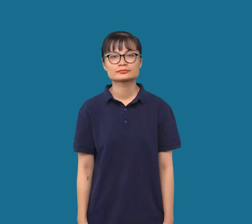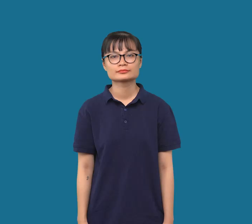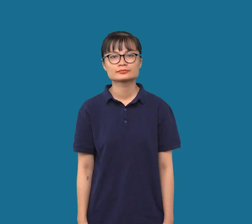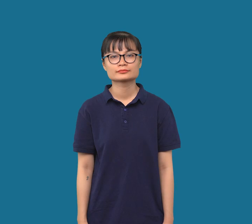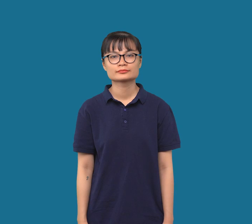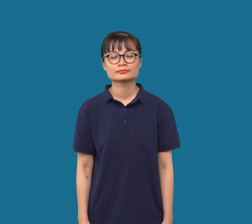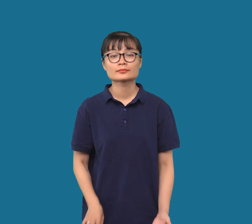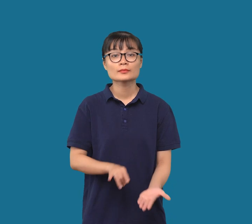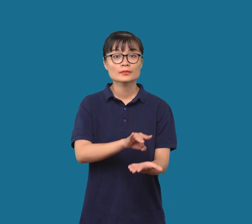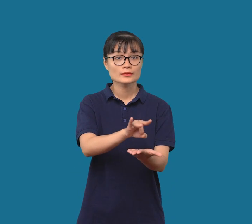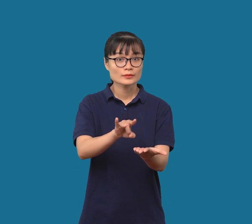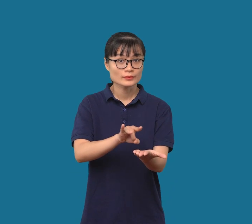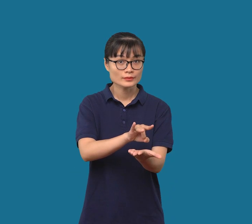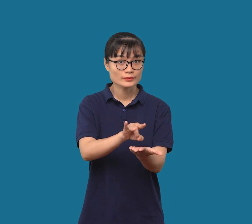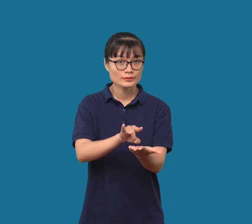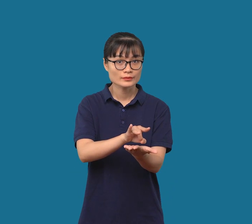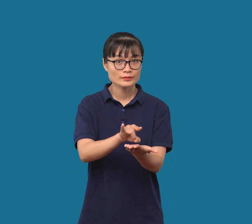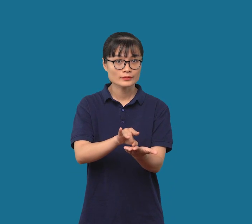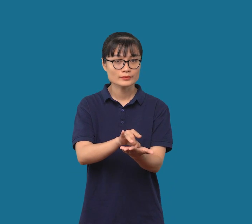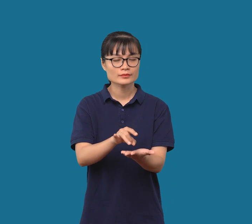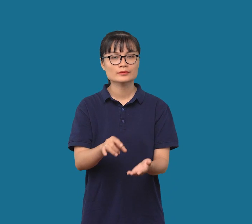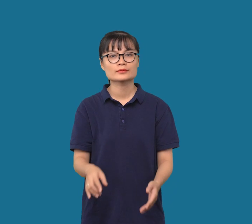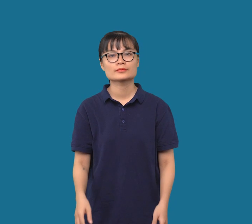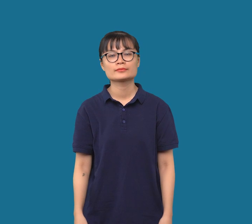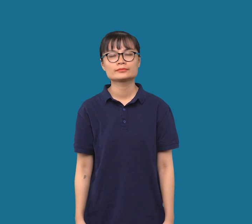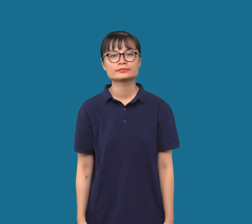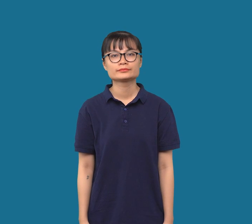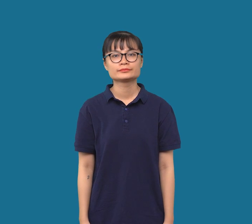huyện